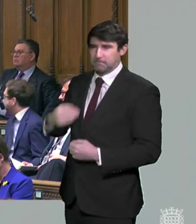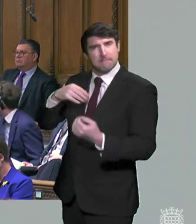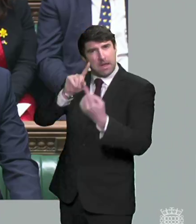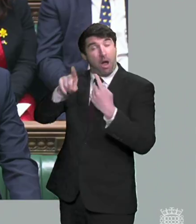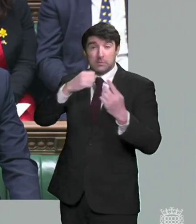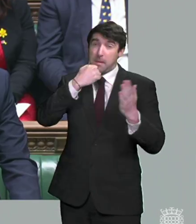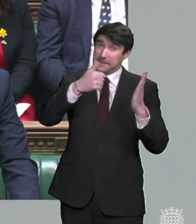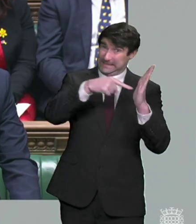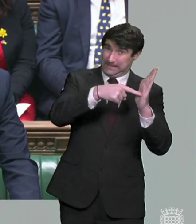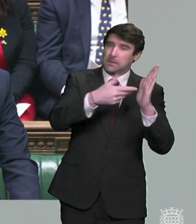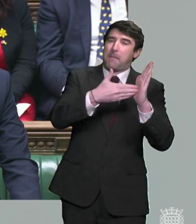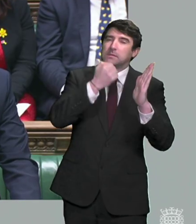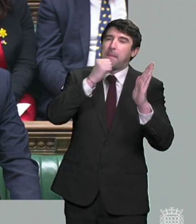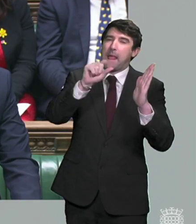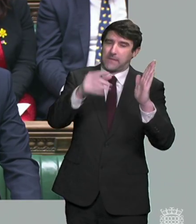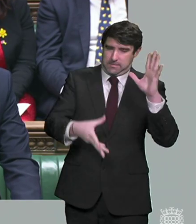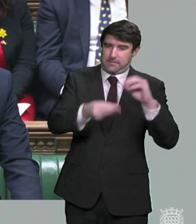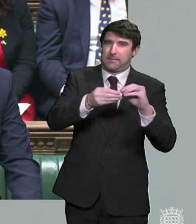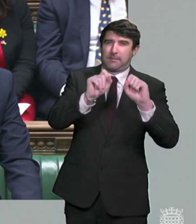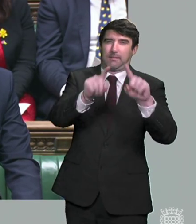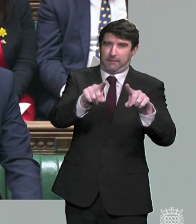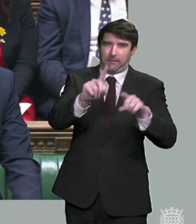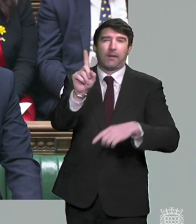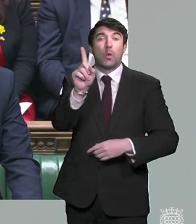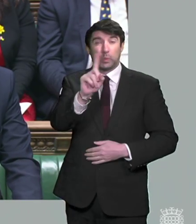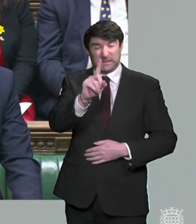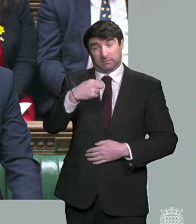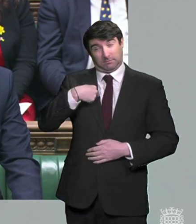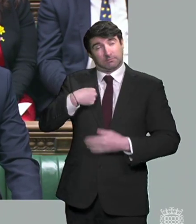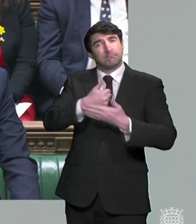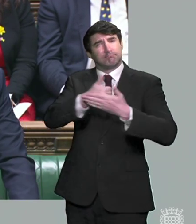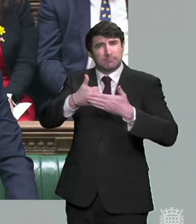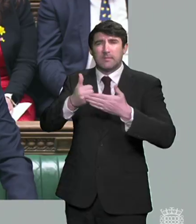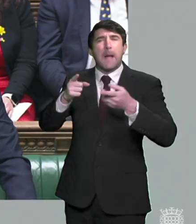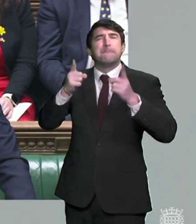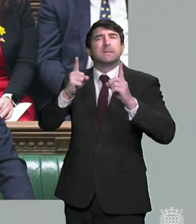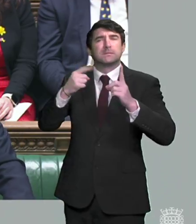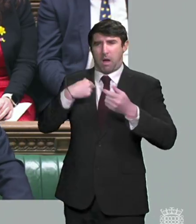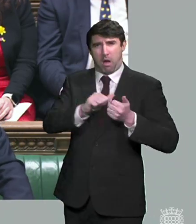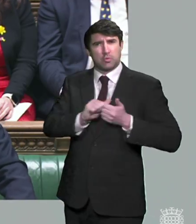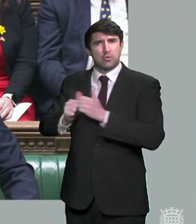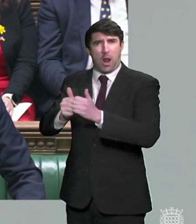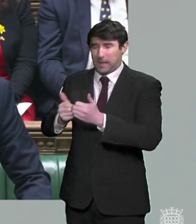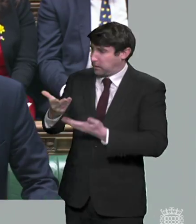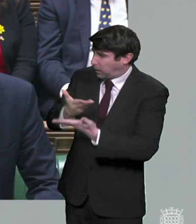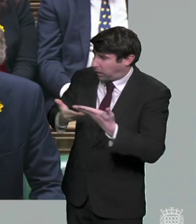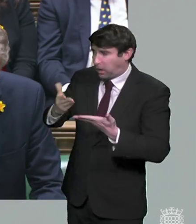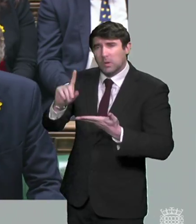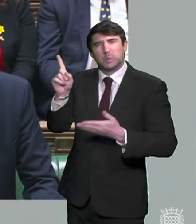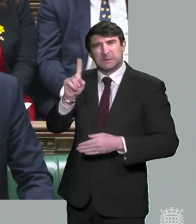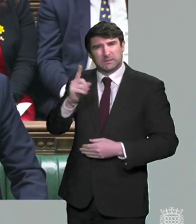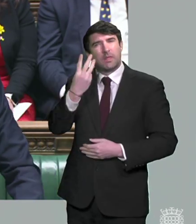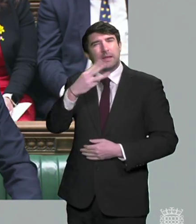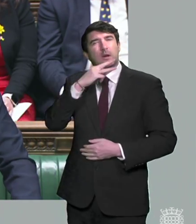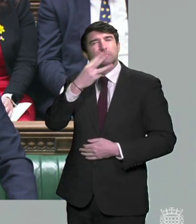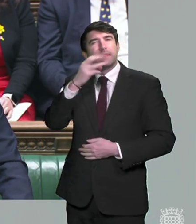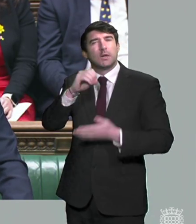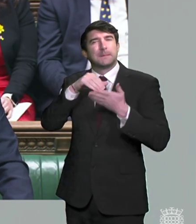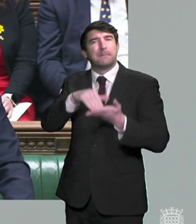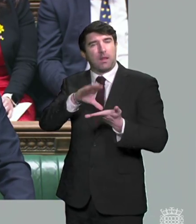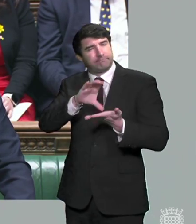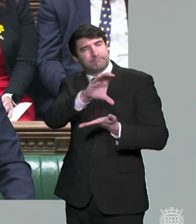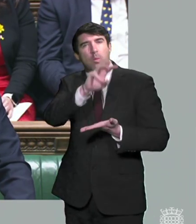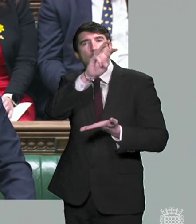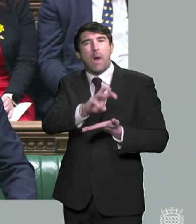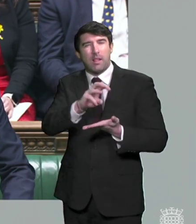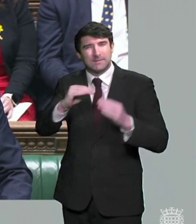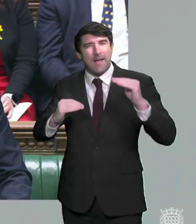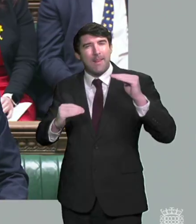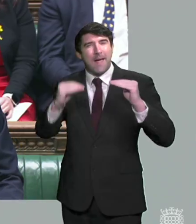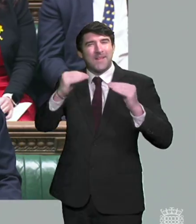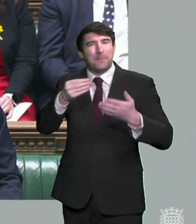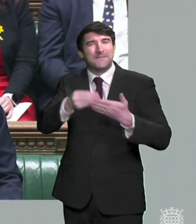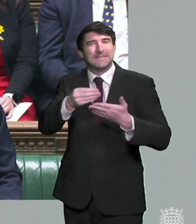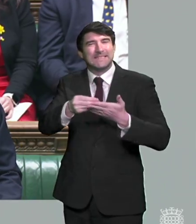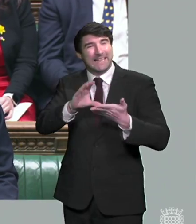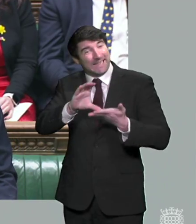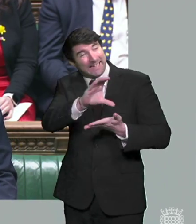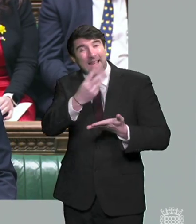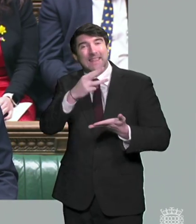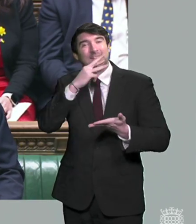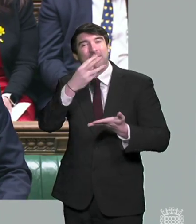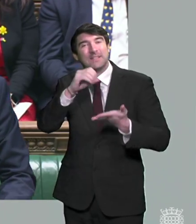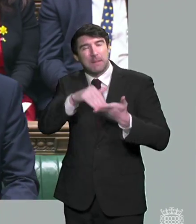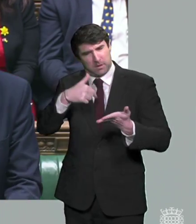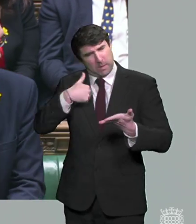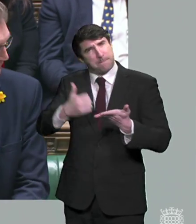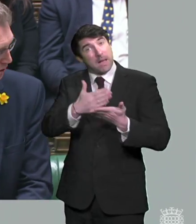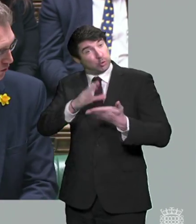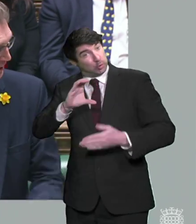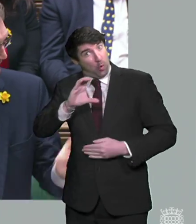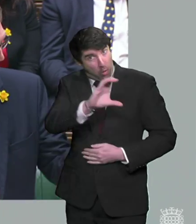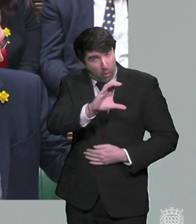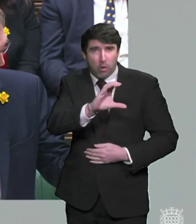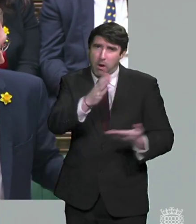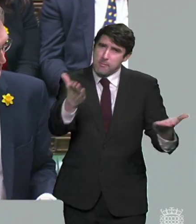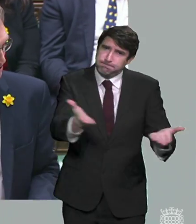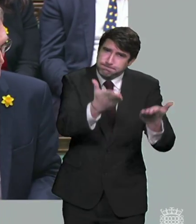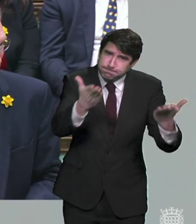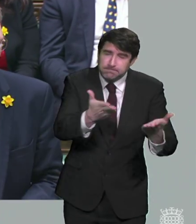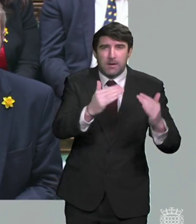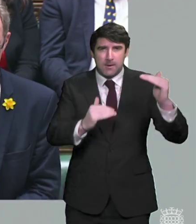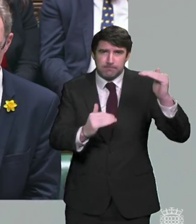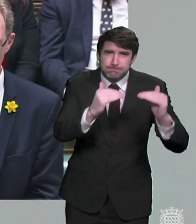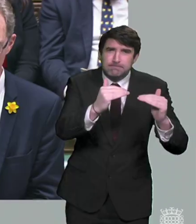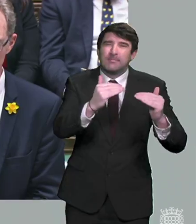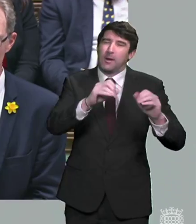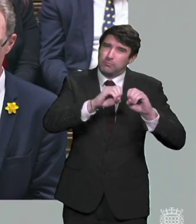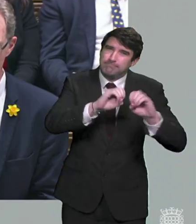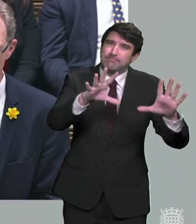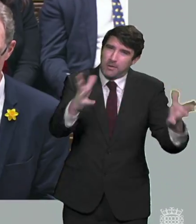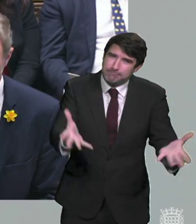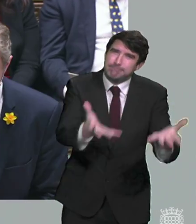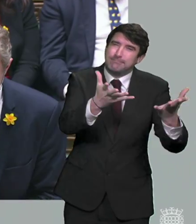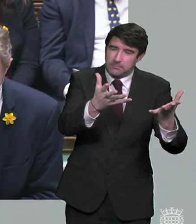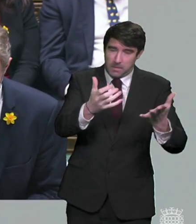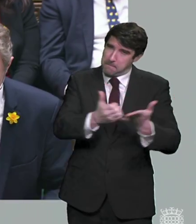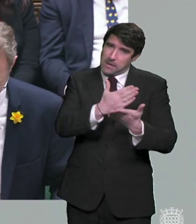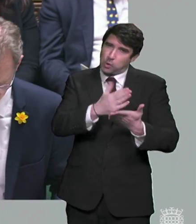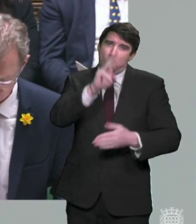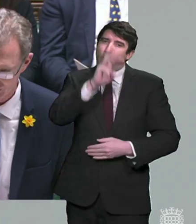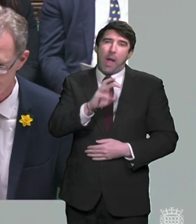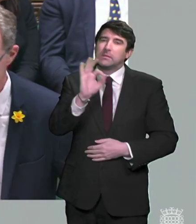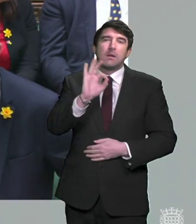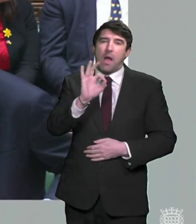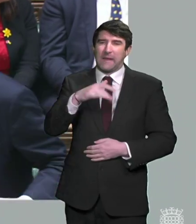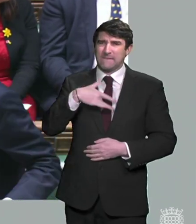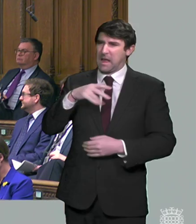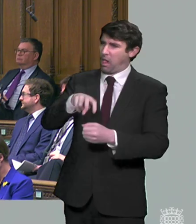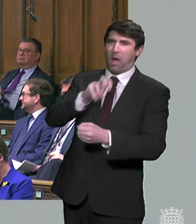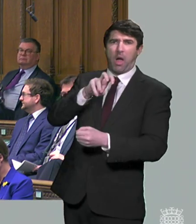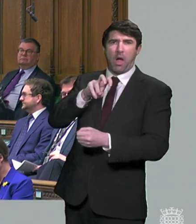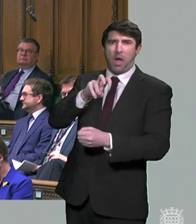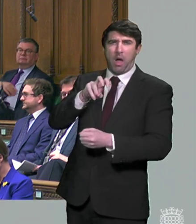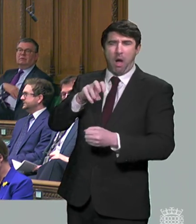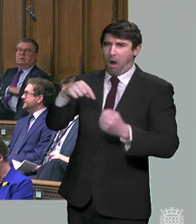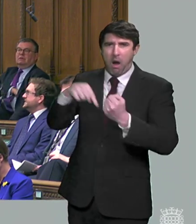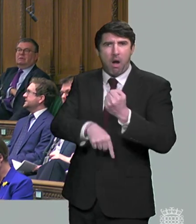I have regular discussions with ministerial colleagues about how the £330 million allocated to Wales so far through the levelling-up fund is supporting communities, creating jobs, driving up economic growth and keeping the Government’s commitment to ensure that Wales does not lose a penny as a result of coming out of the European Union.